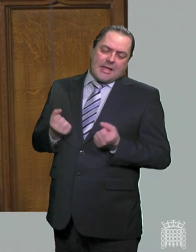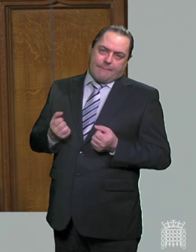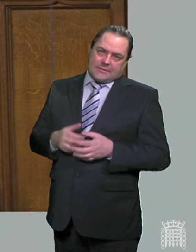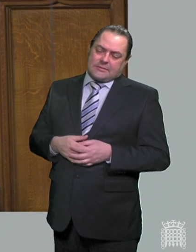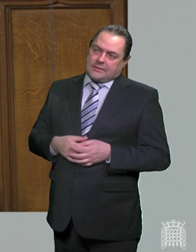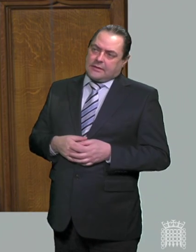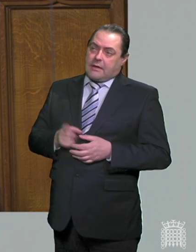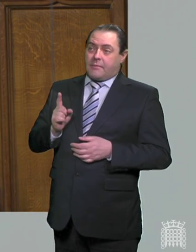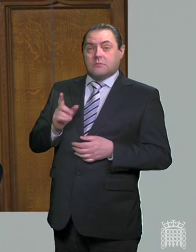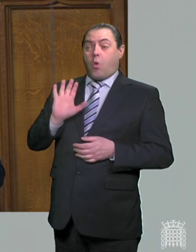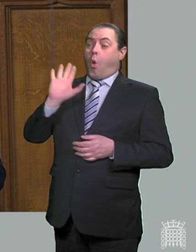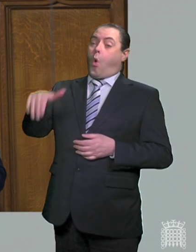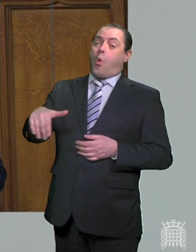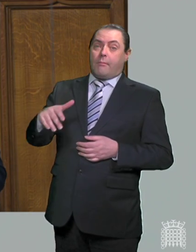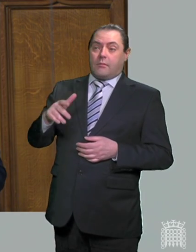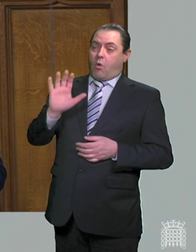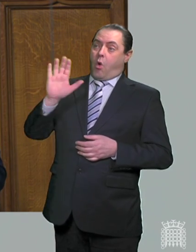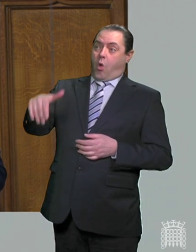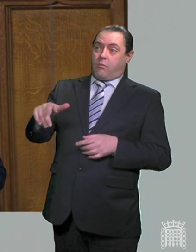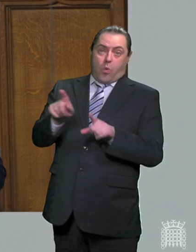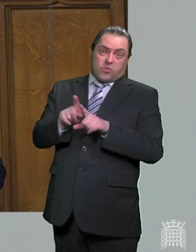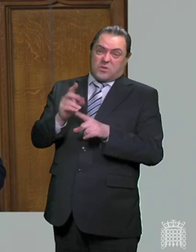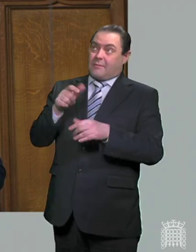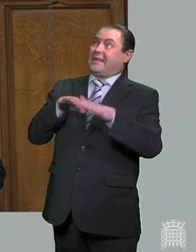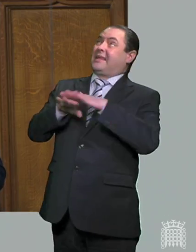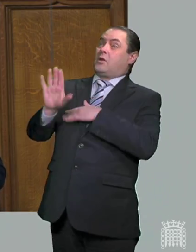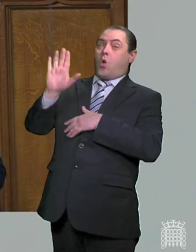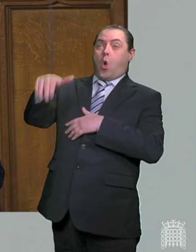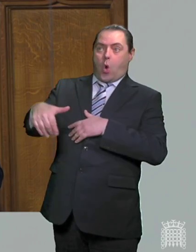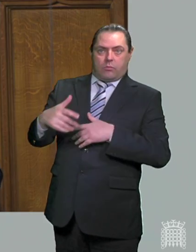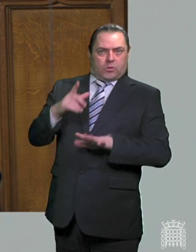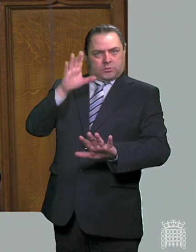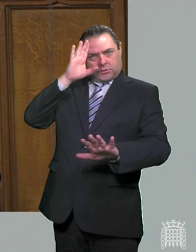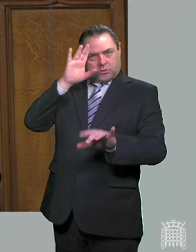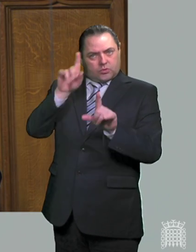Sadly, for some when they get home, home is not a place of refuge; it a place of danger.